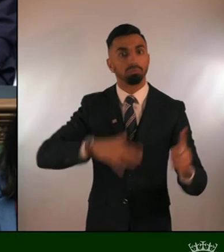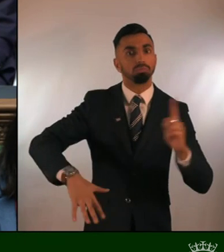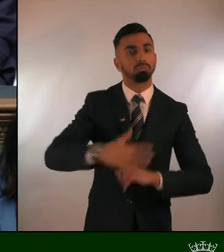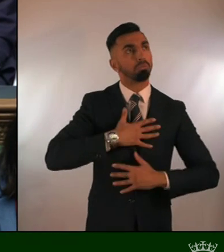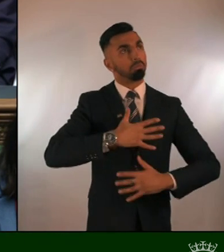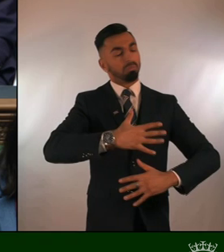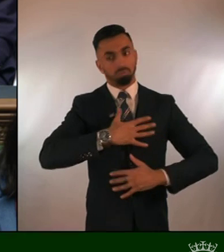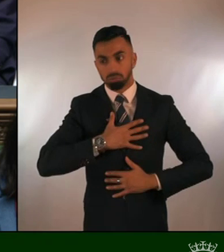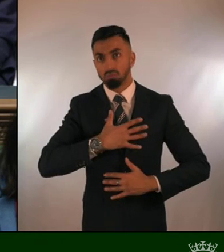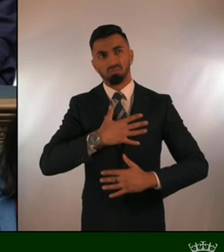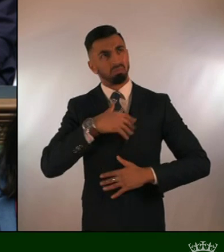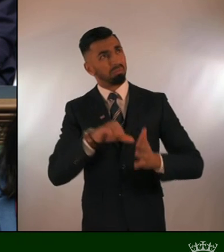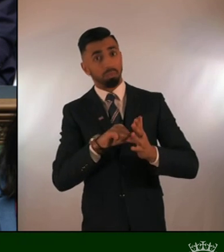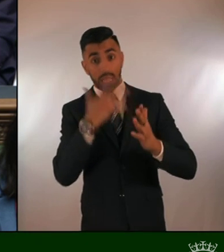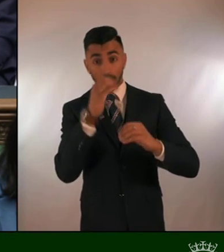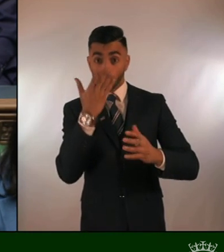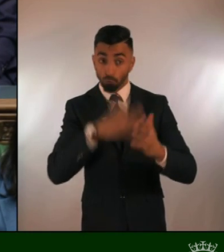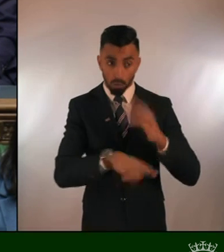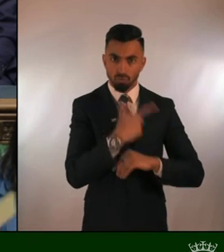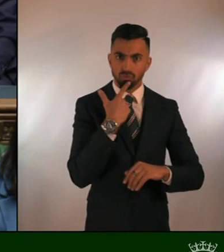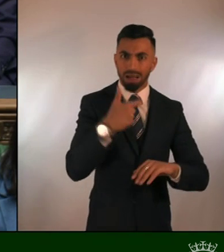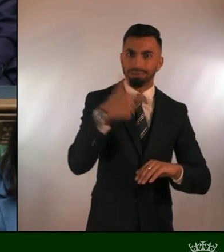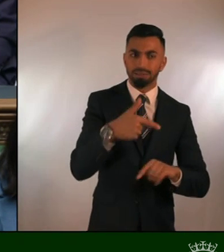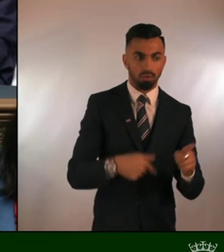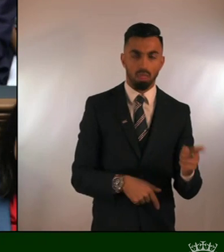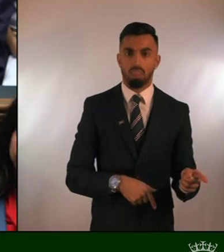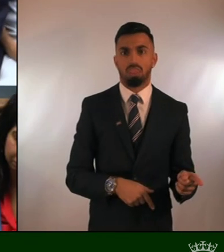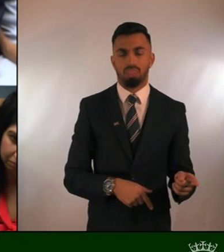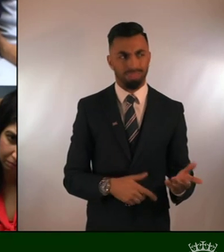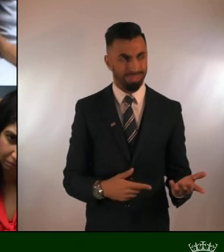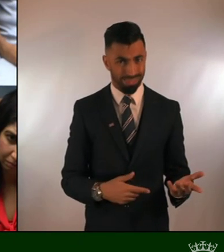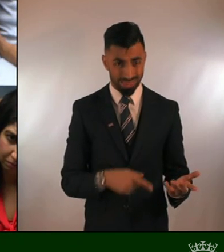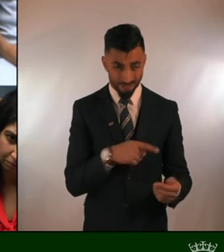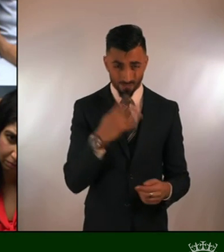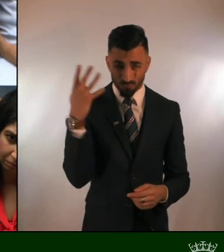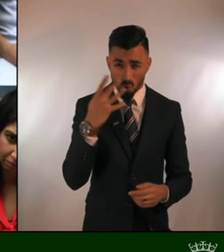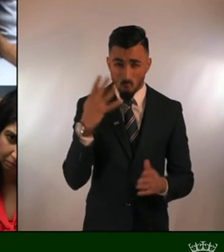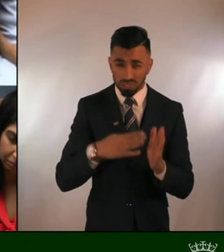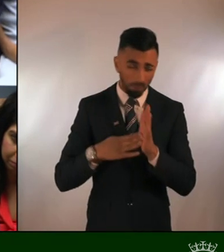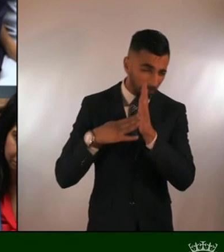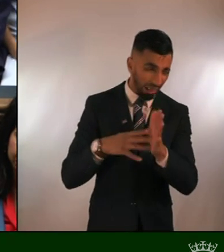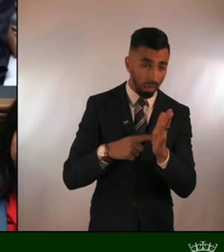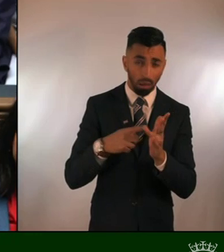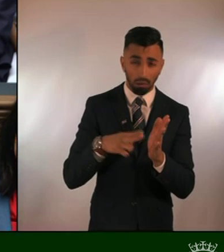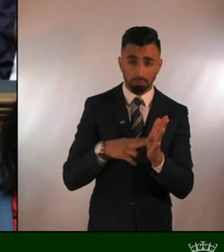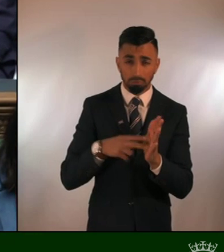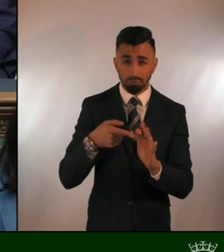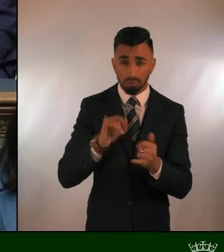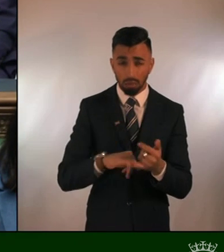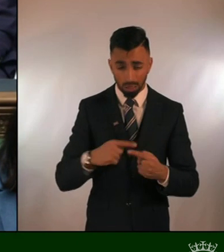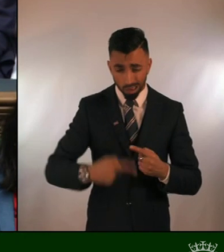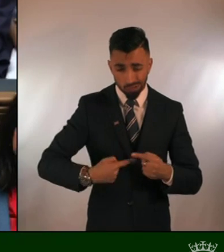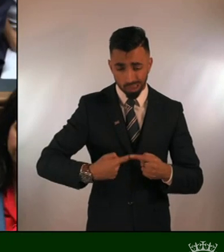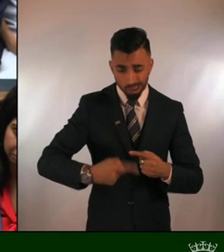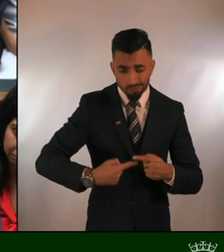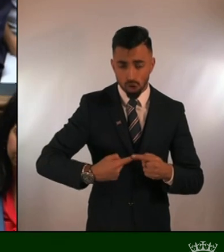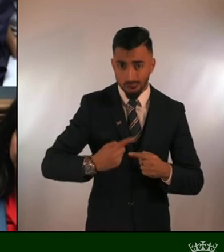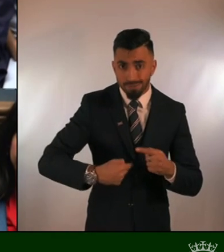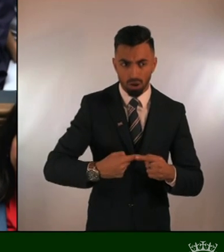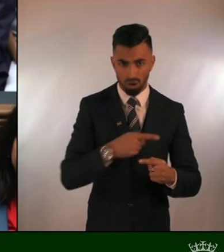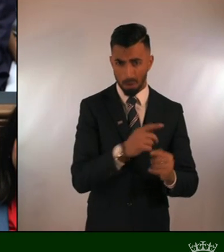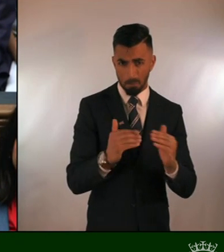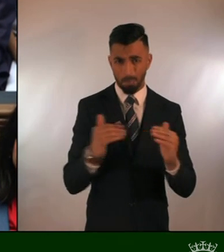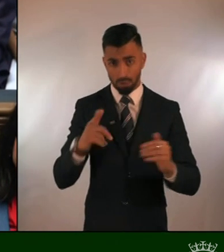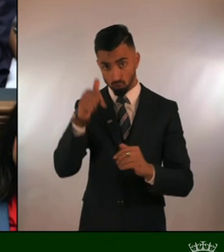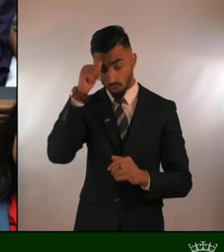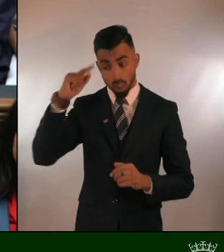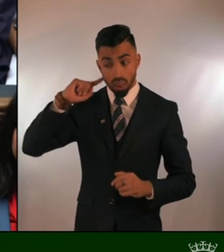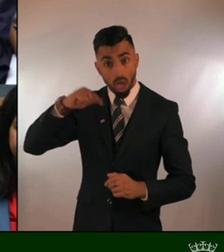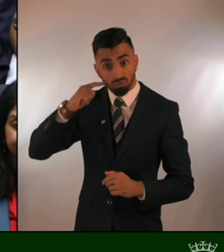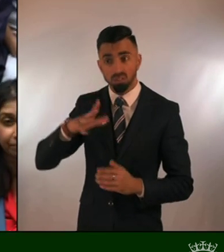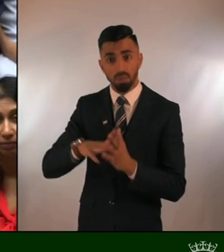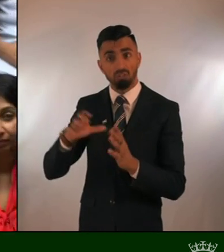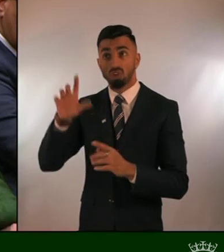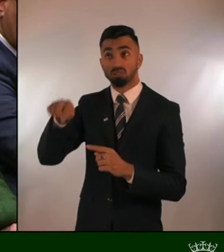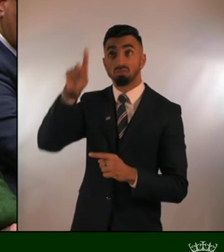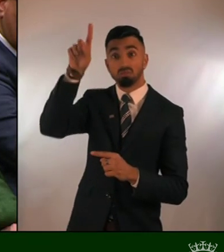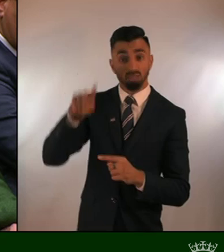This is a tax relief on nearly 14 million tonnes of carbon dioxide every year—the same as the entire population of London and Greater Manchester taking a return flight to New York.